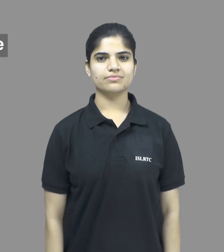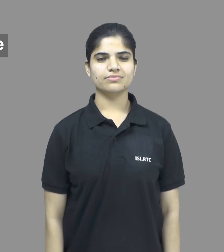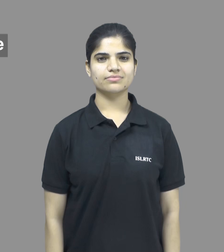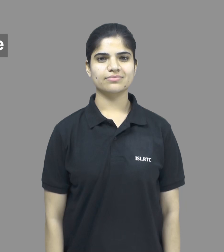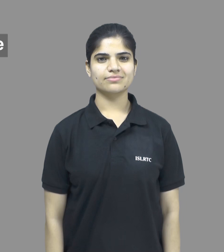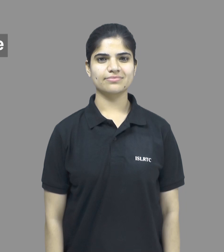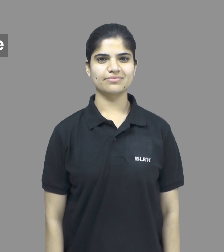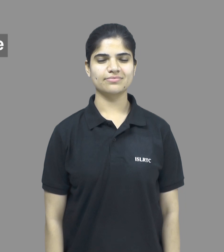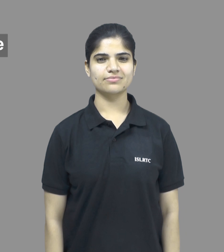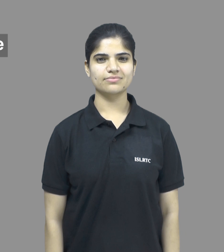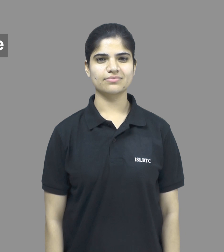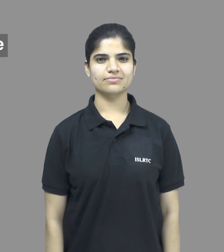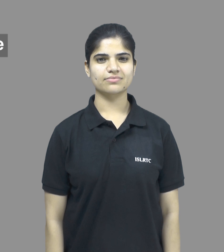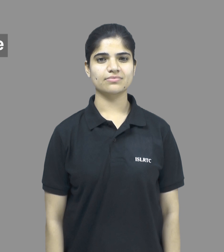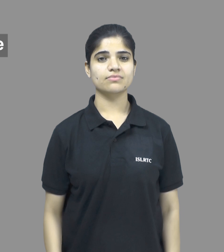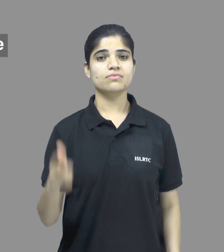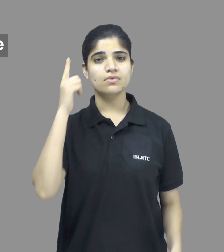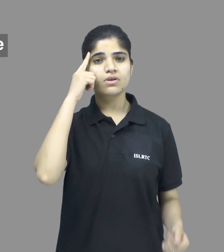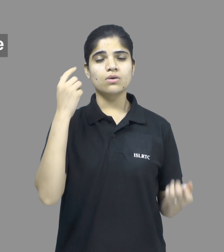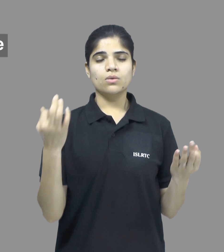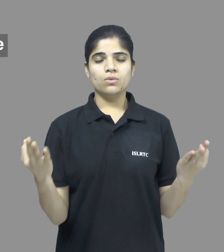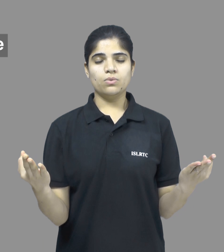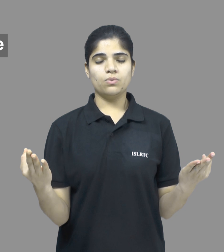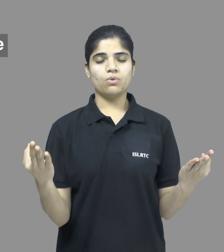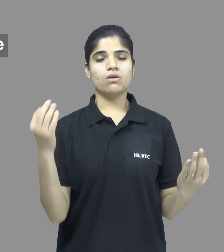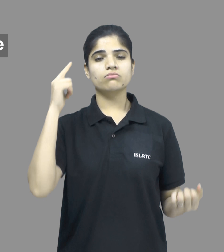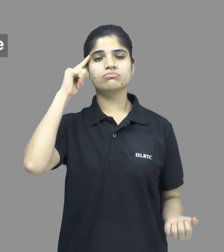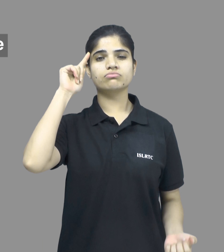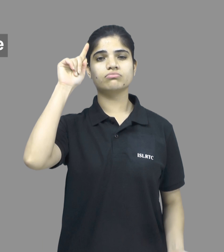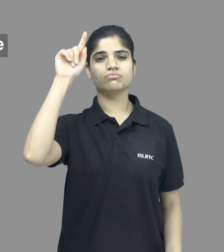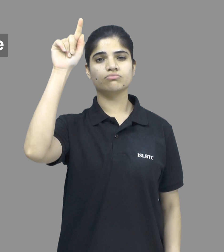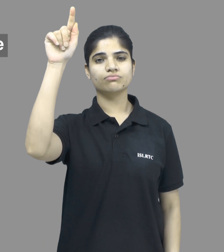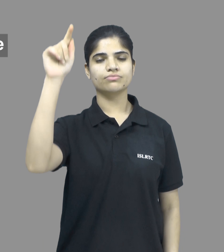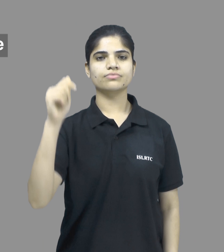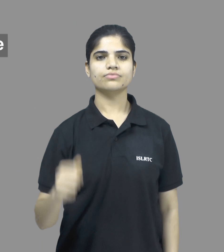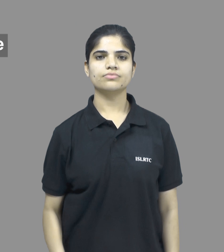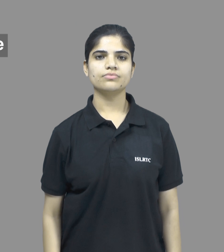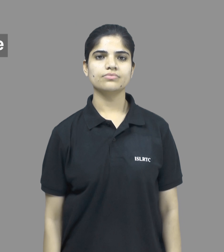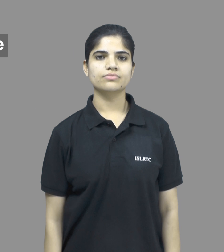Meditate